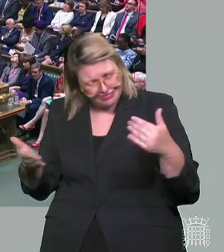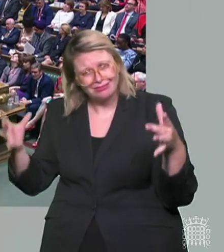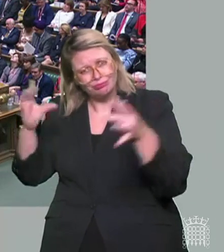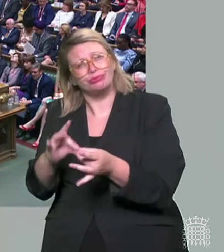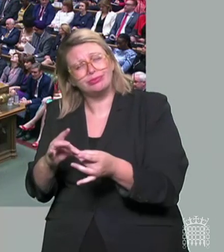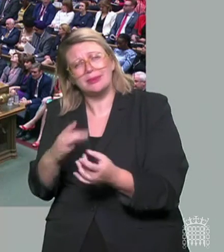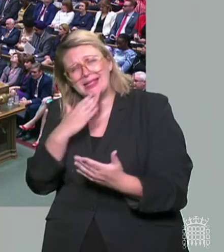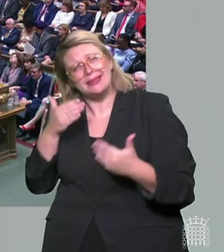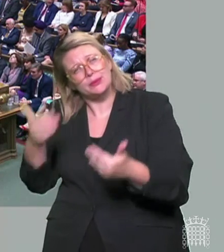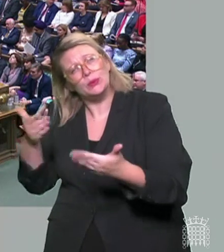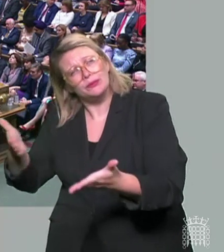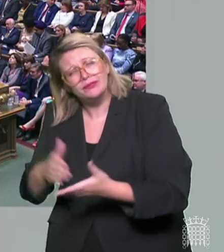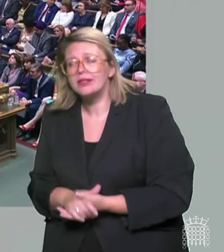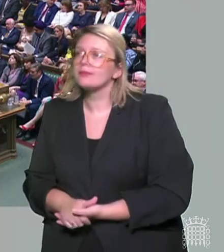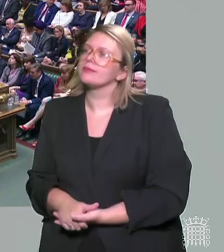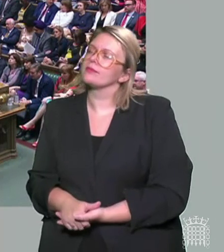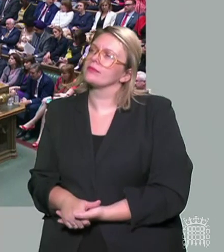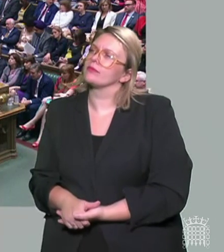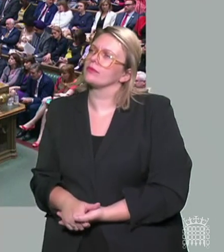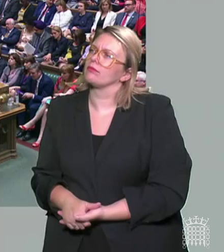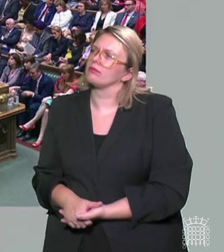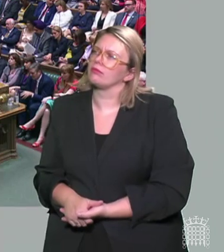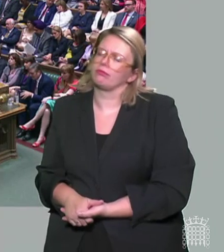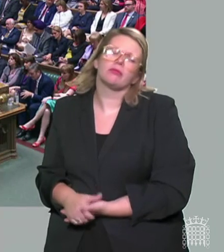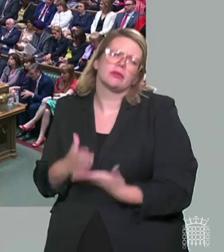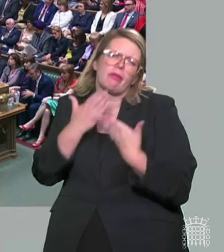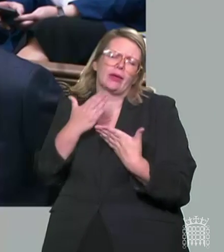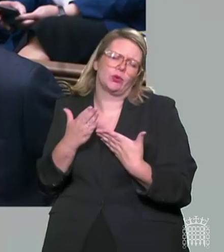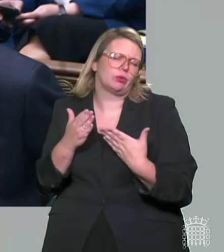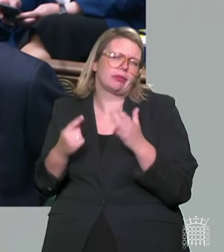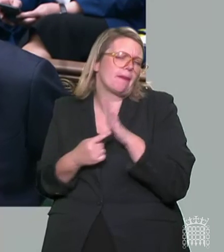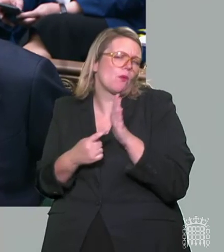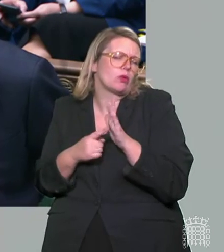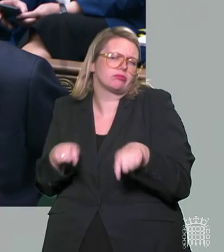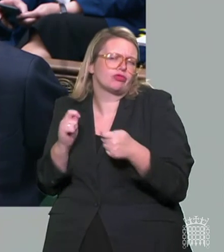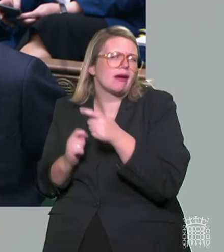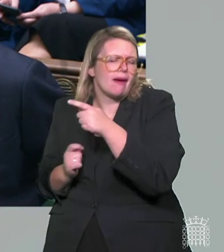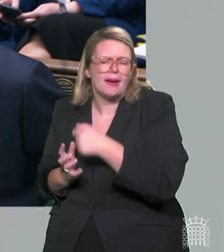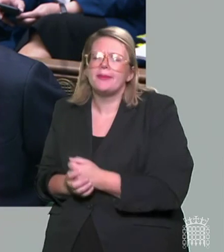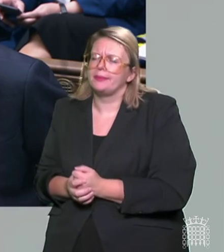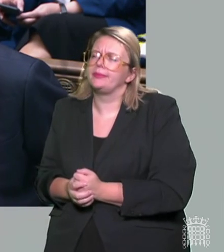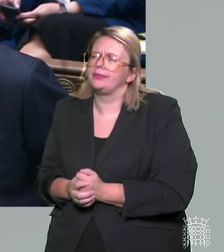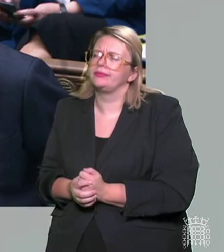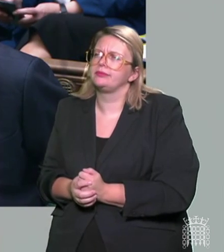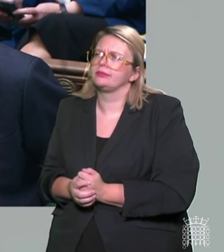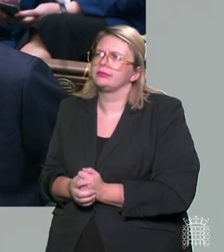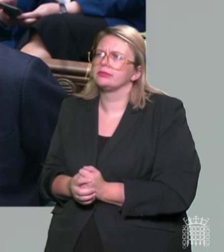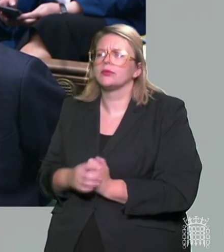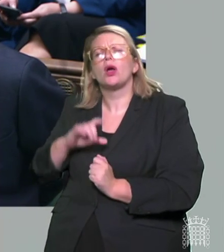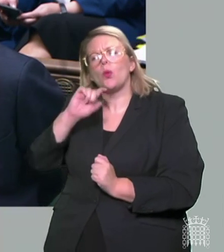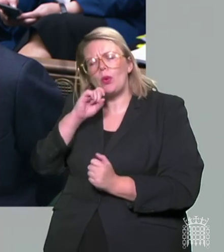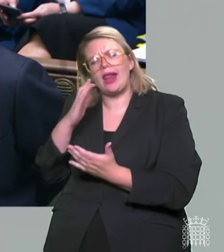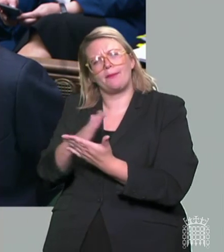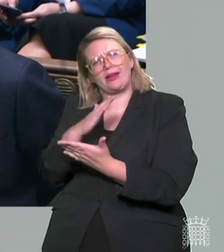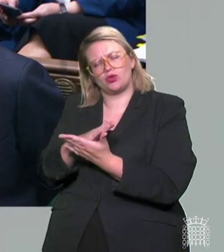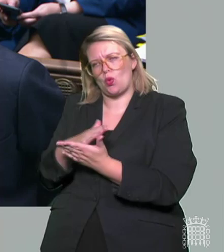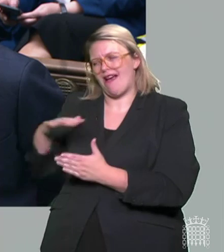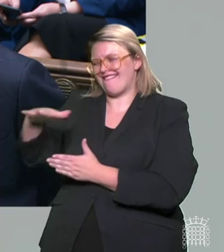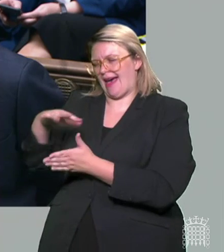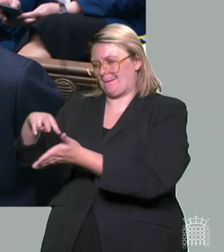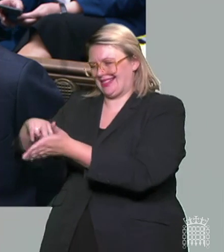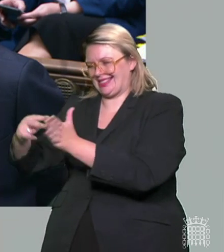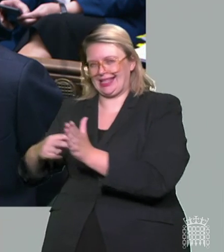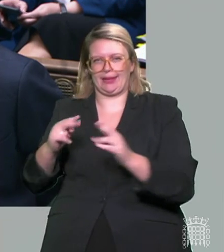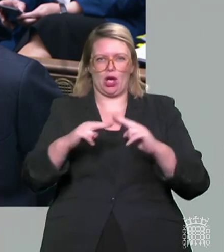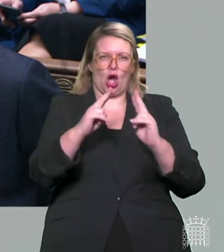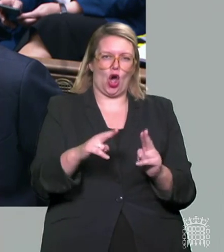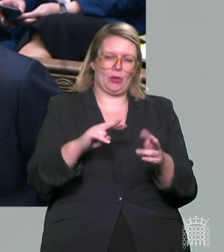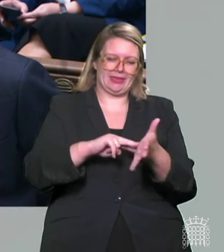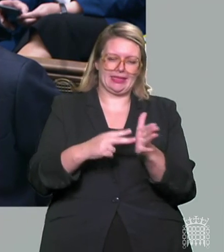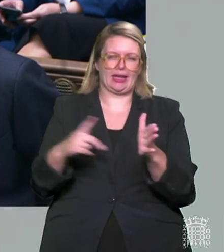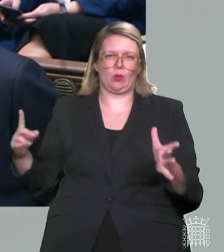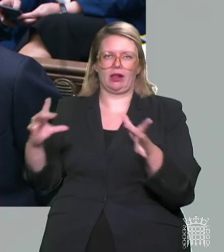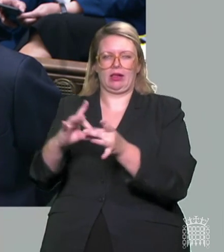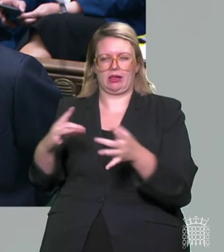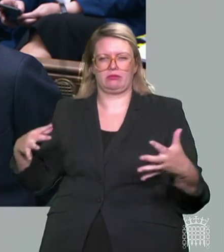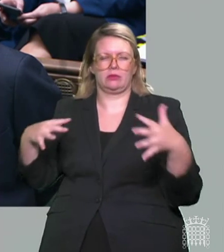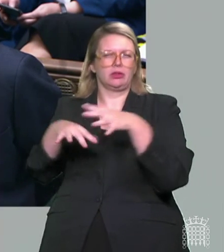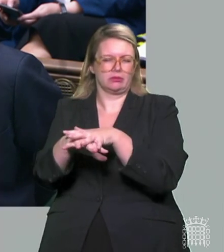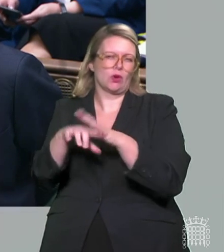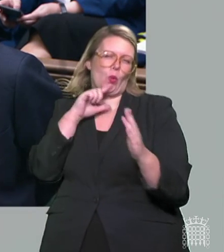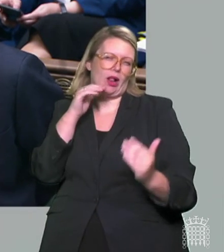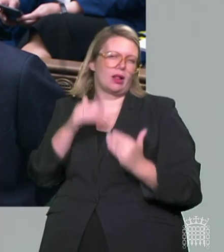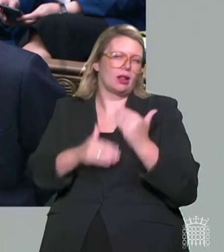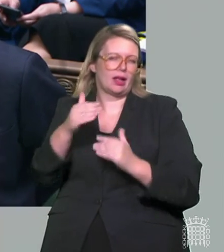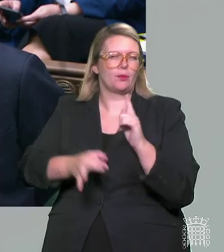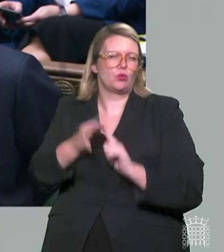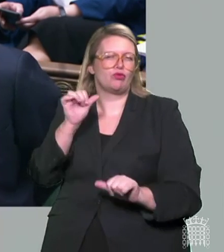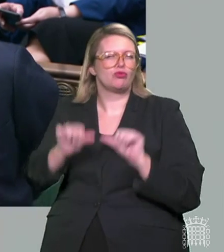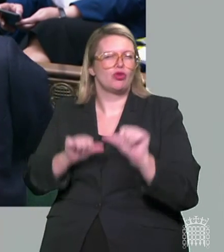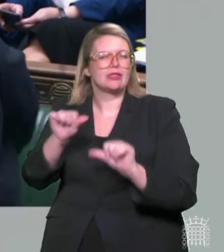I thank the honourable Gentleman very much for the very valuable point he has raised, and we will make sure that families are able to cross over from one scheme to another, to simplify and speed up the process.